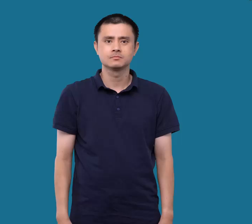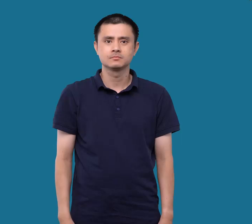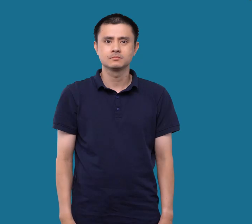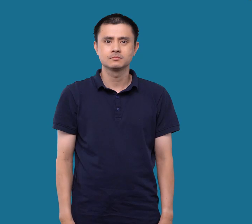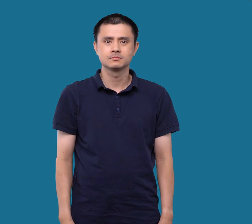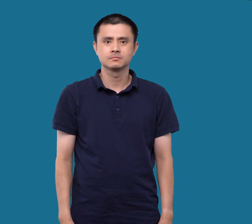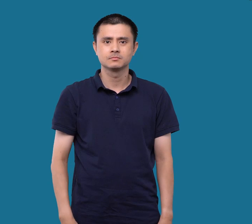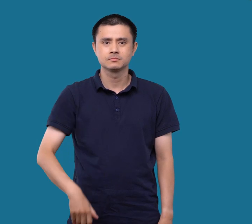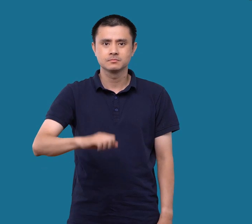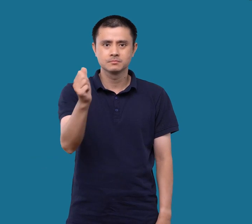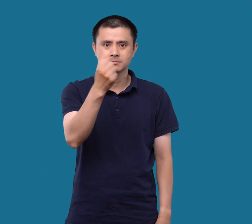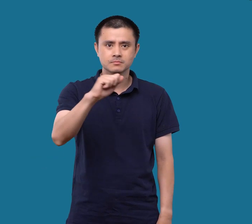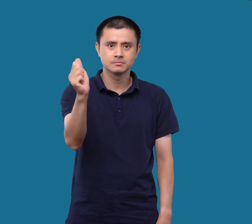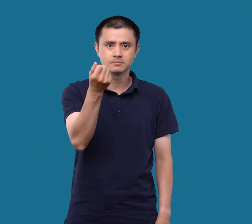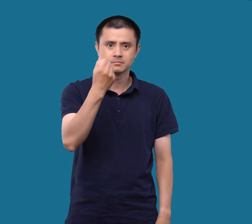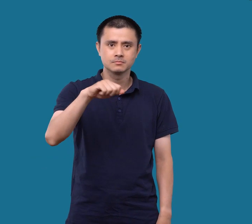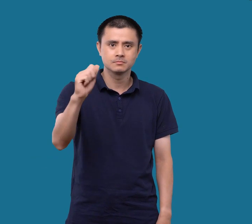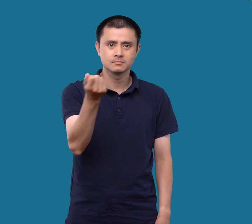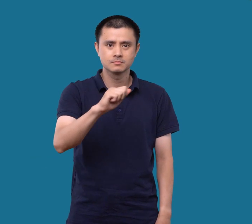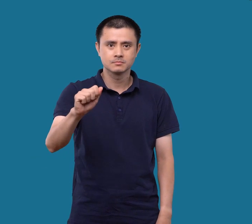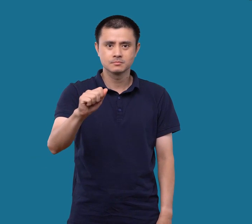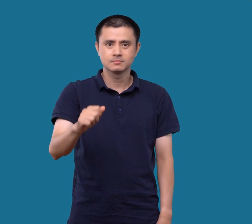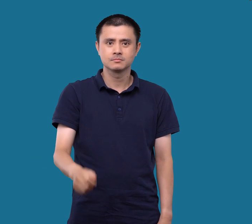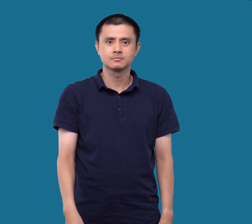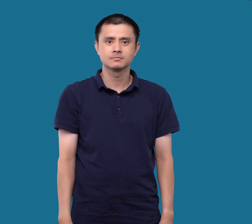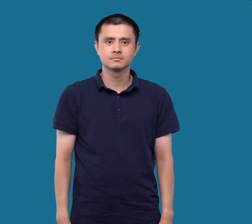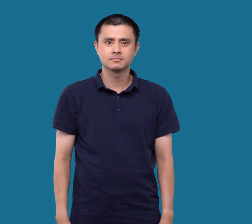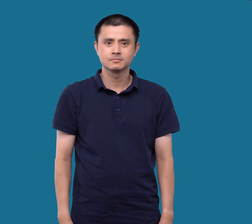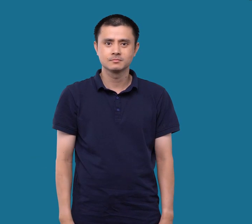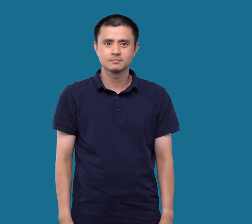kiếm (cái kiếm)